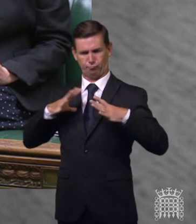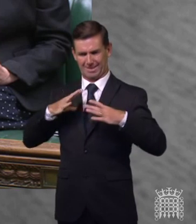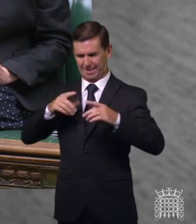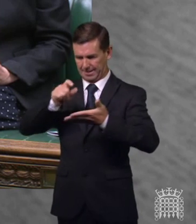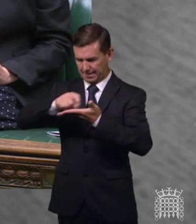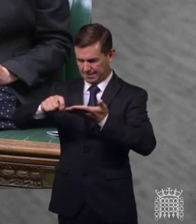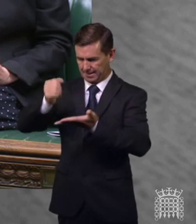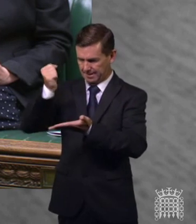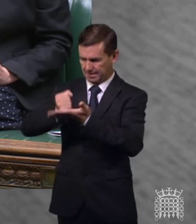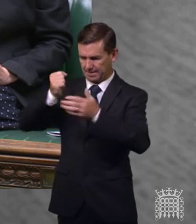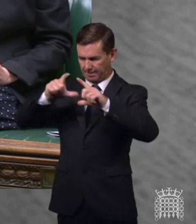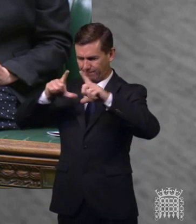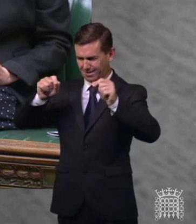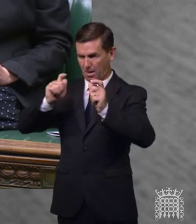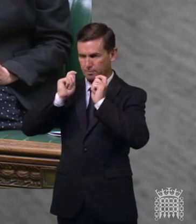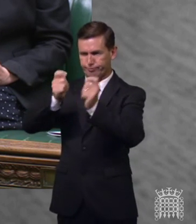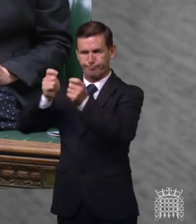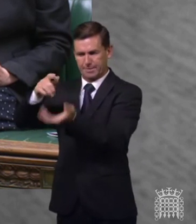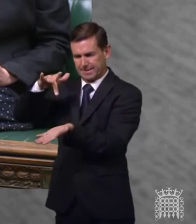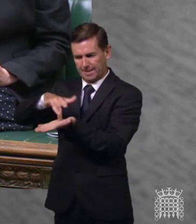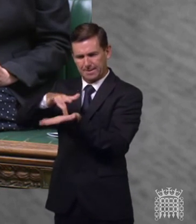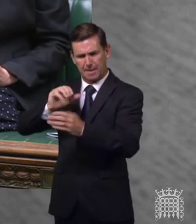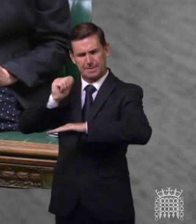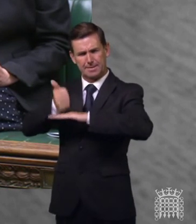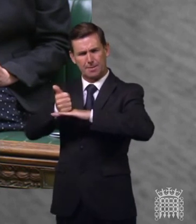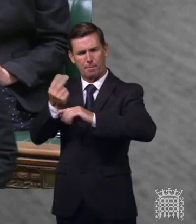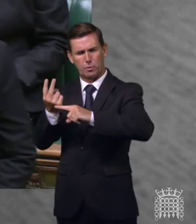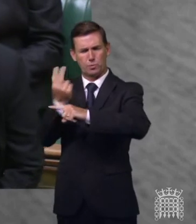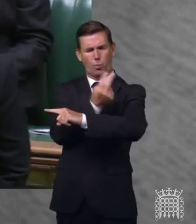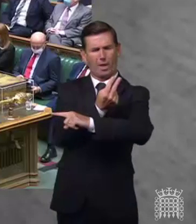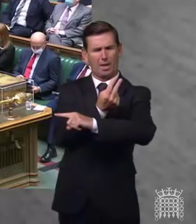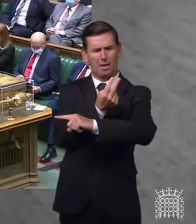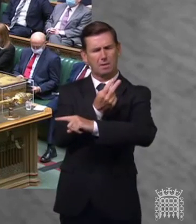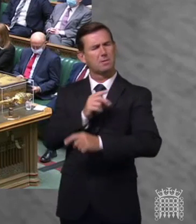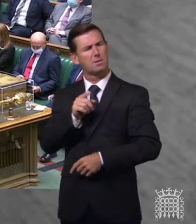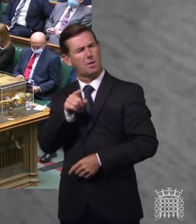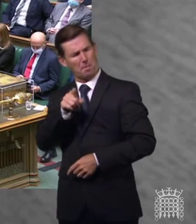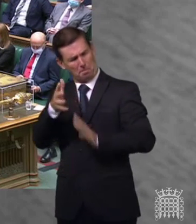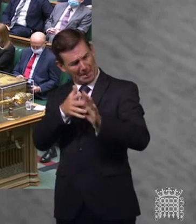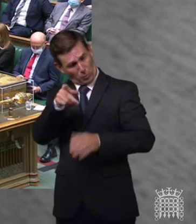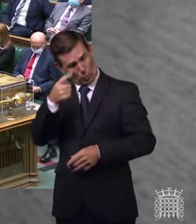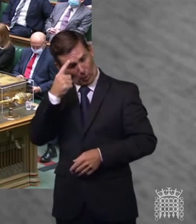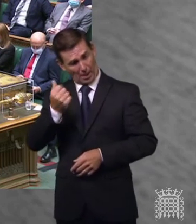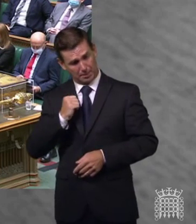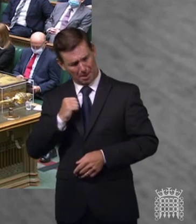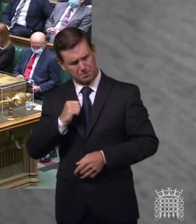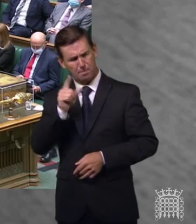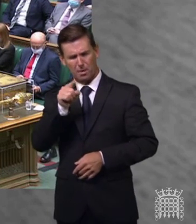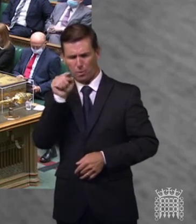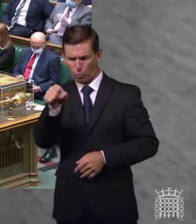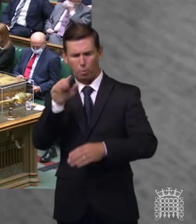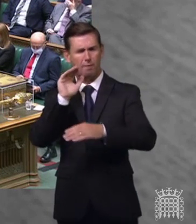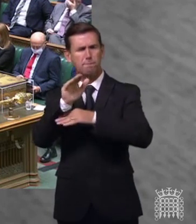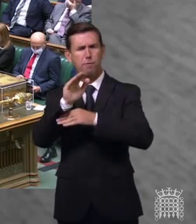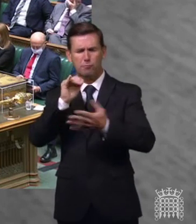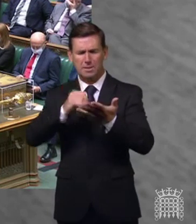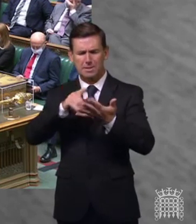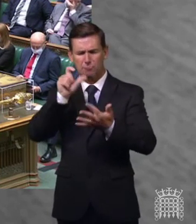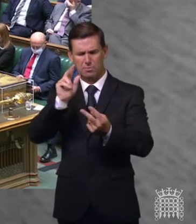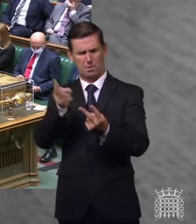Why, then, were he and the Foreign Secretary both on their holidays when this catastrophe happened?